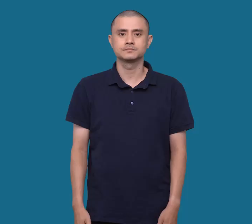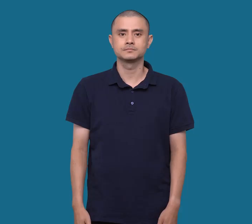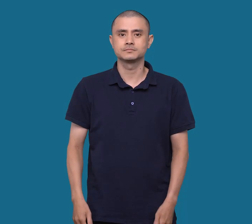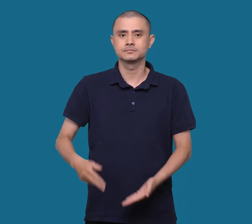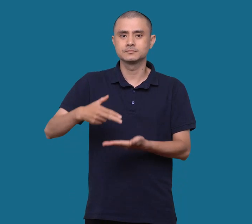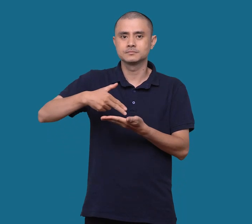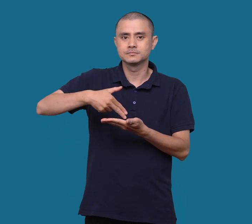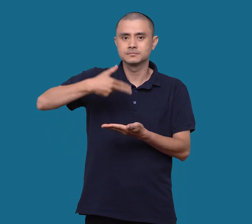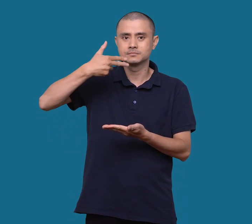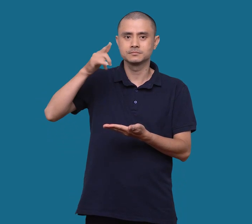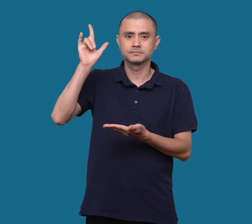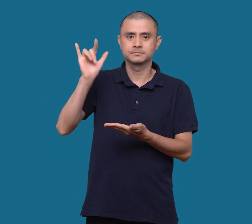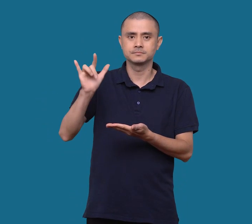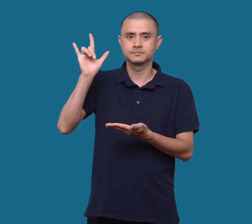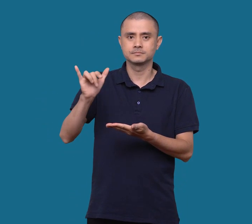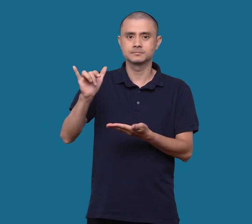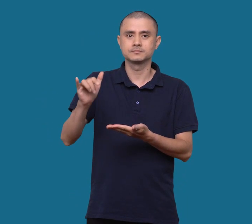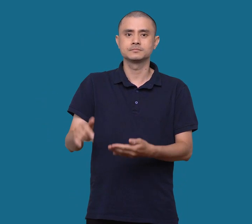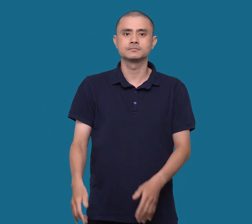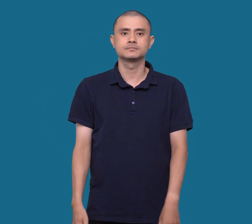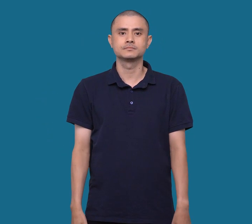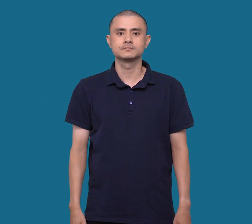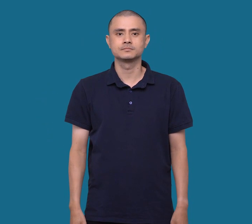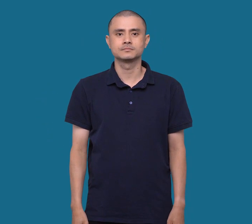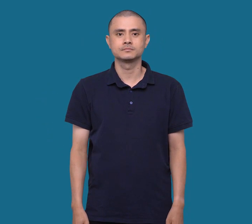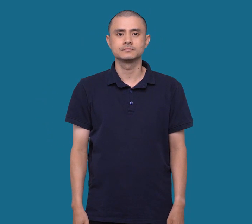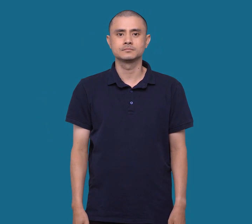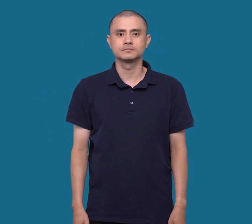mỳ ý